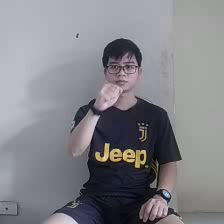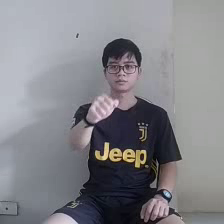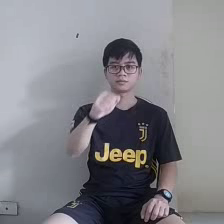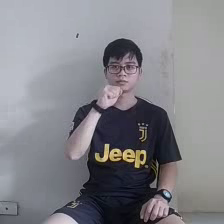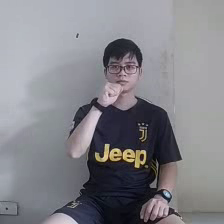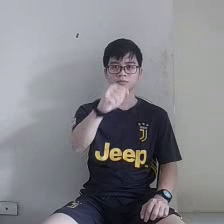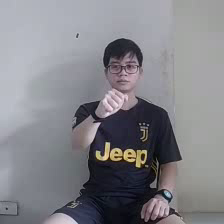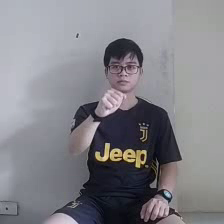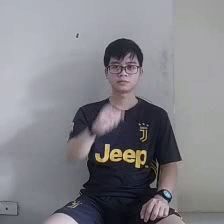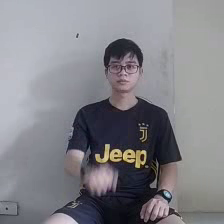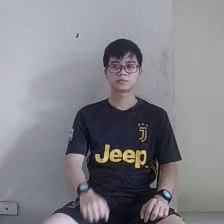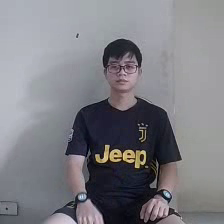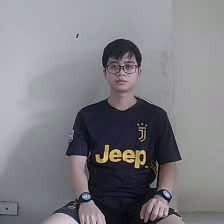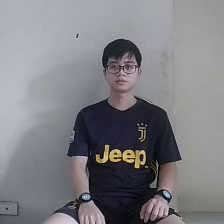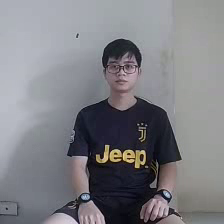Phỏng vấn